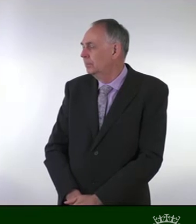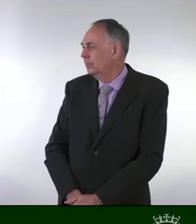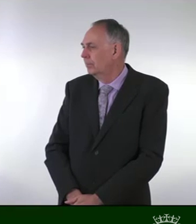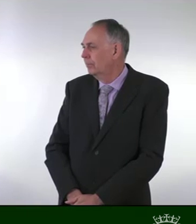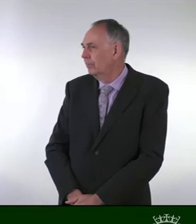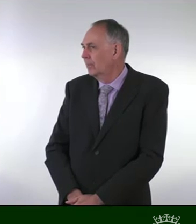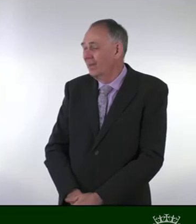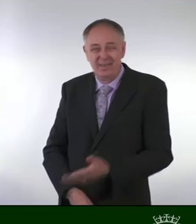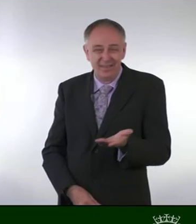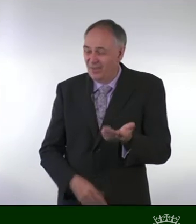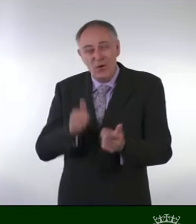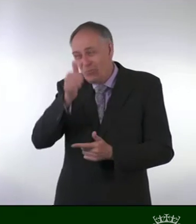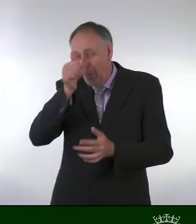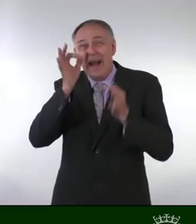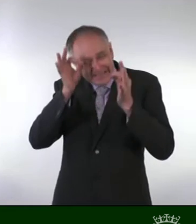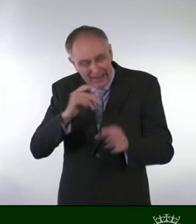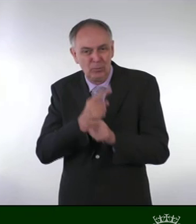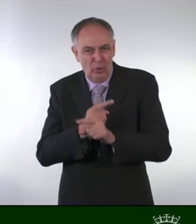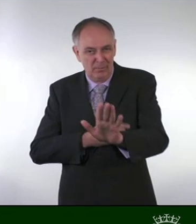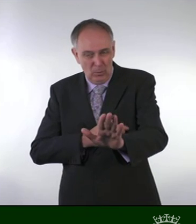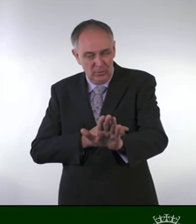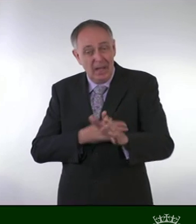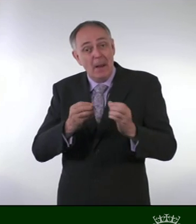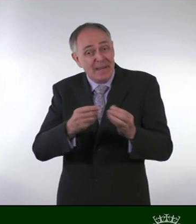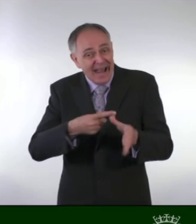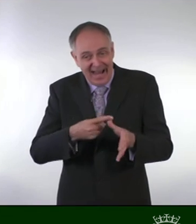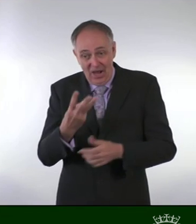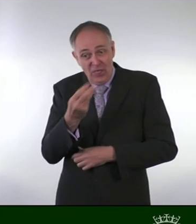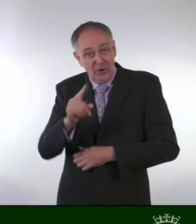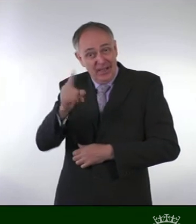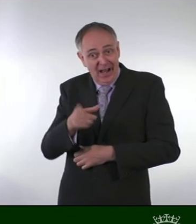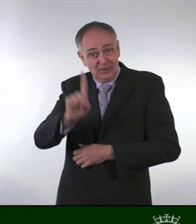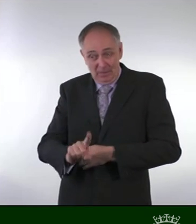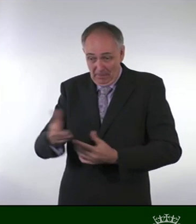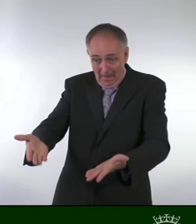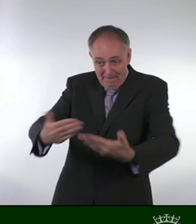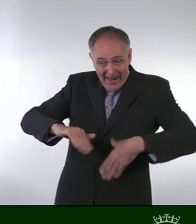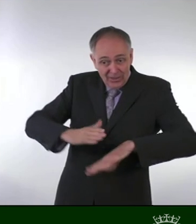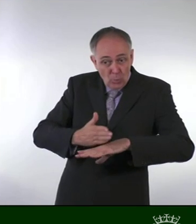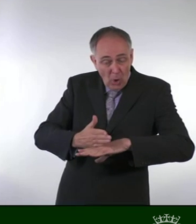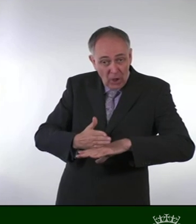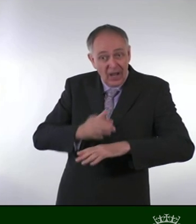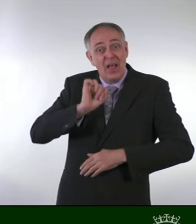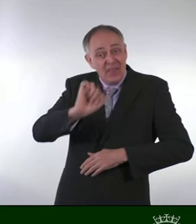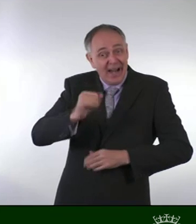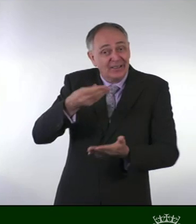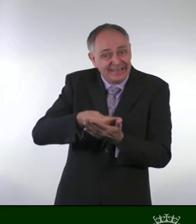The Prime Minister knows exactly what I am talking about: it is the rehiring of 30,000 people at BA on worse terms and conditions, and he should call it out.